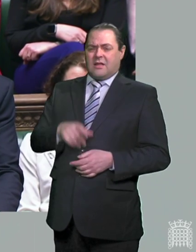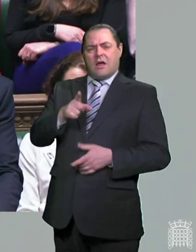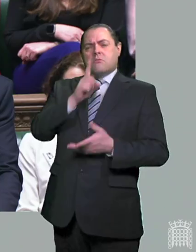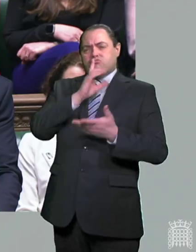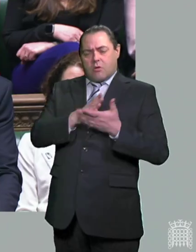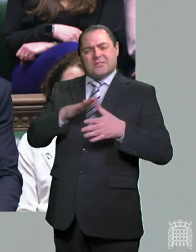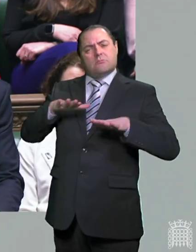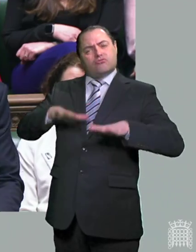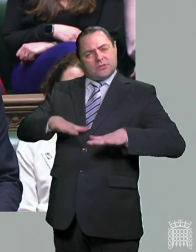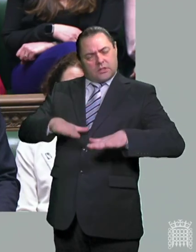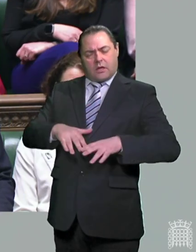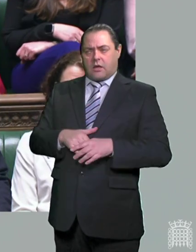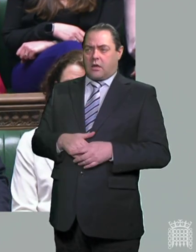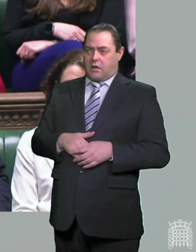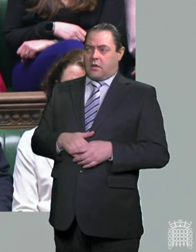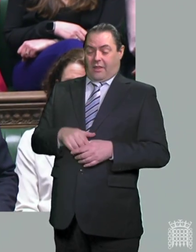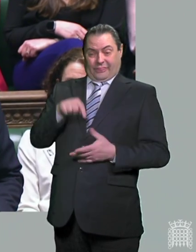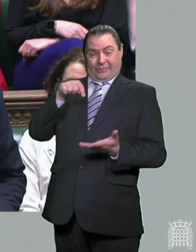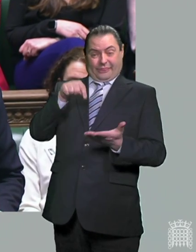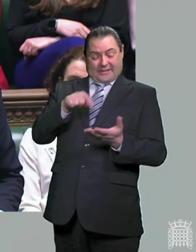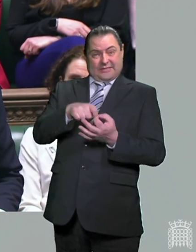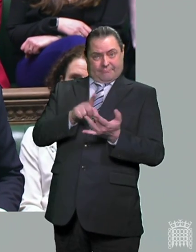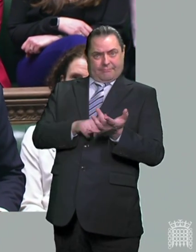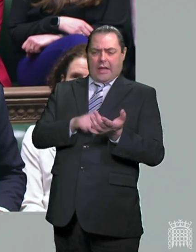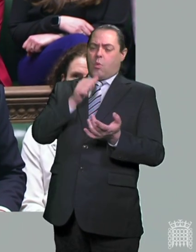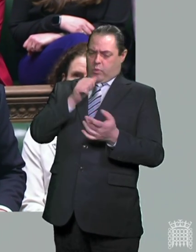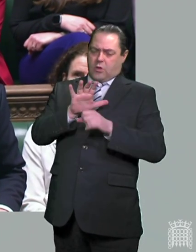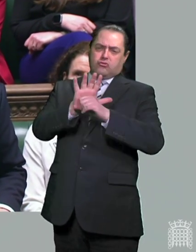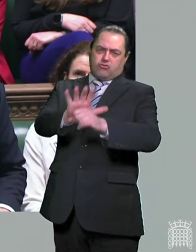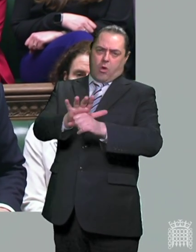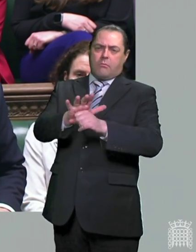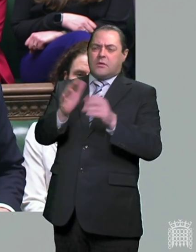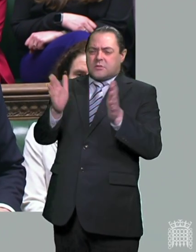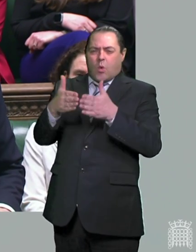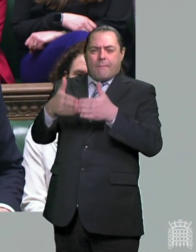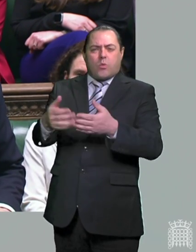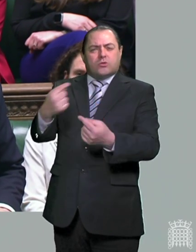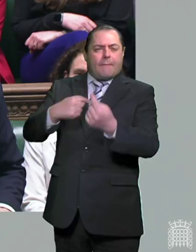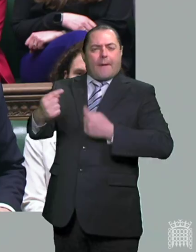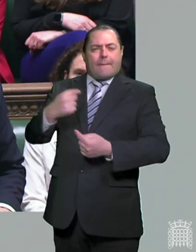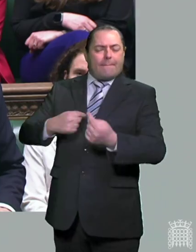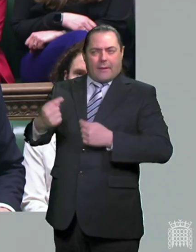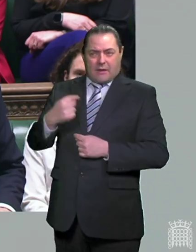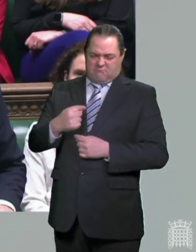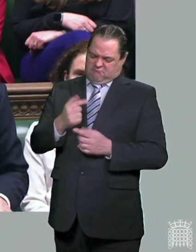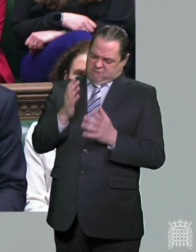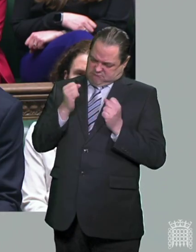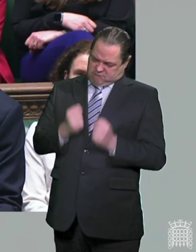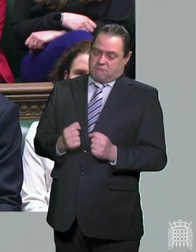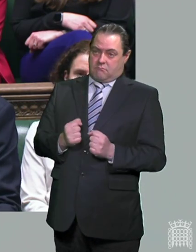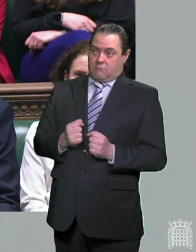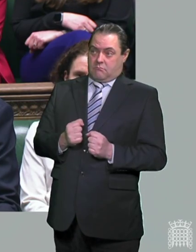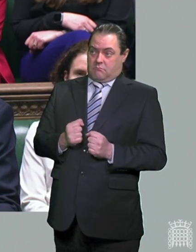The Prime Minister promised the country that the Bill will stop all small boat crossings, no ifs, no buts.